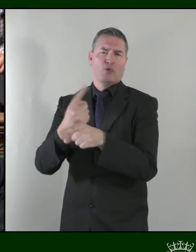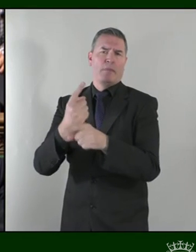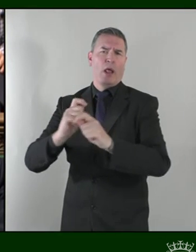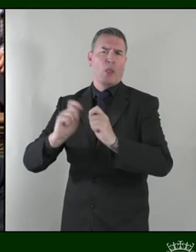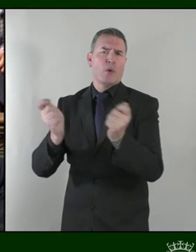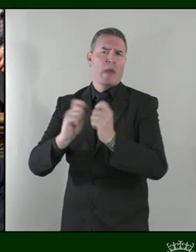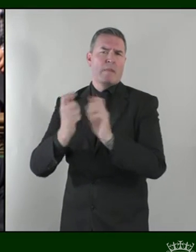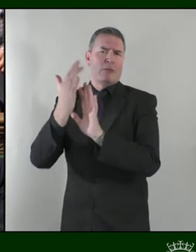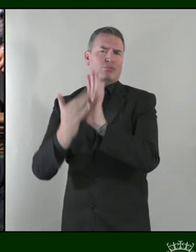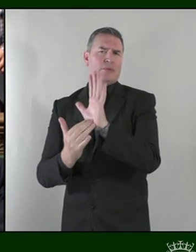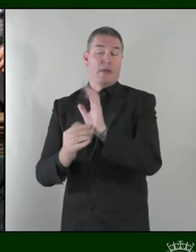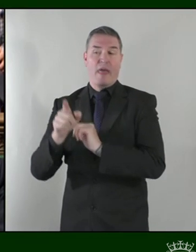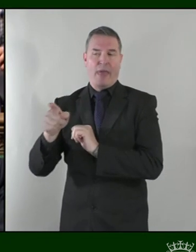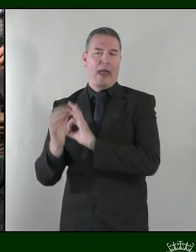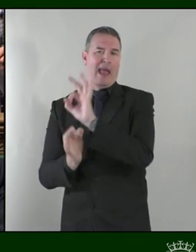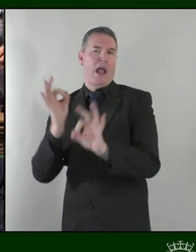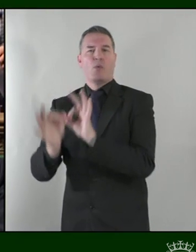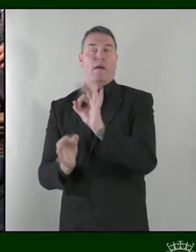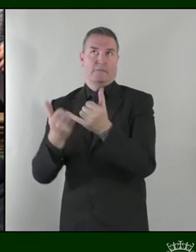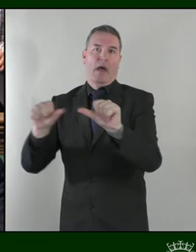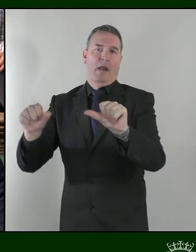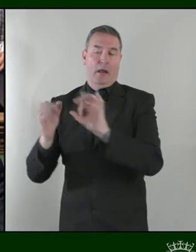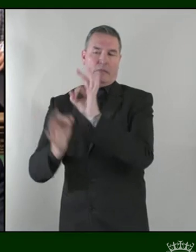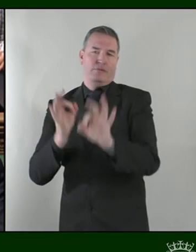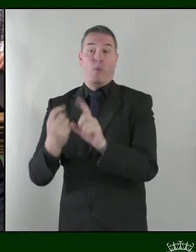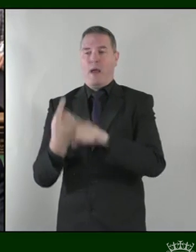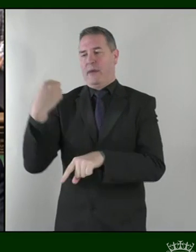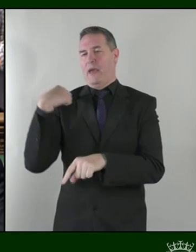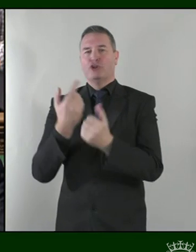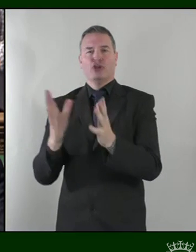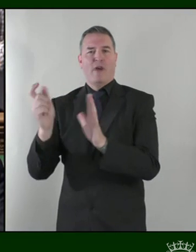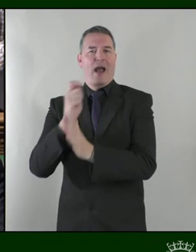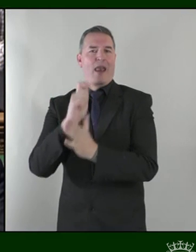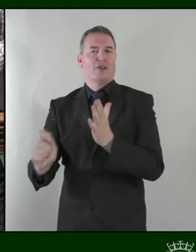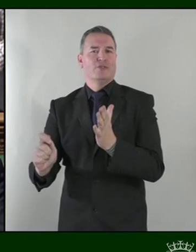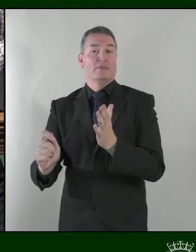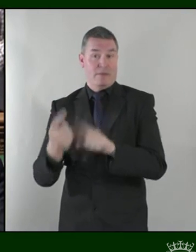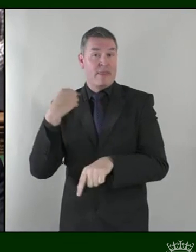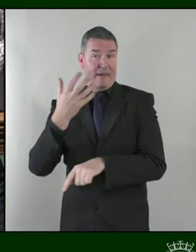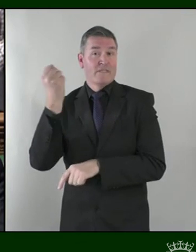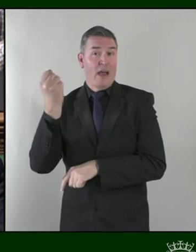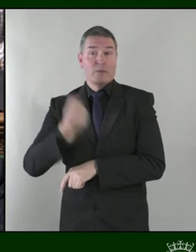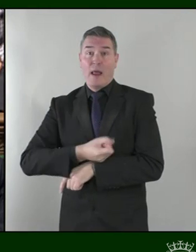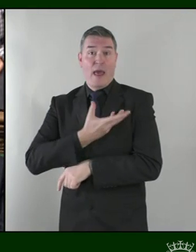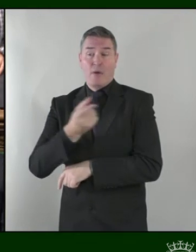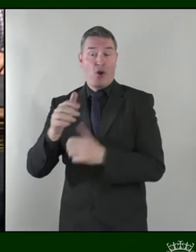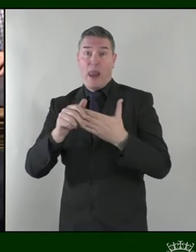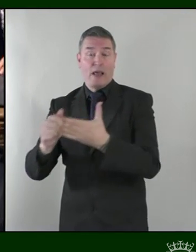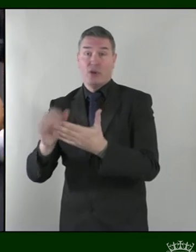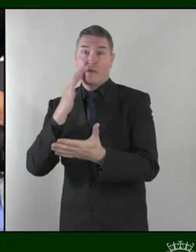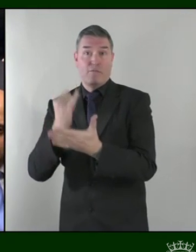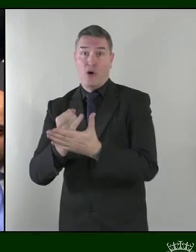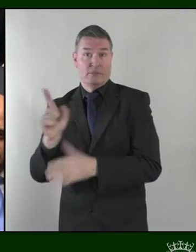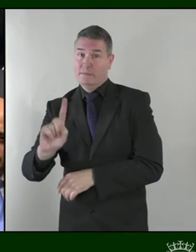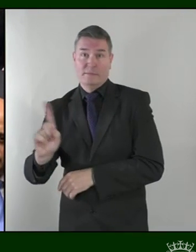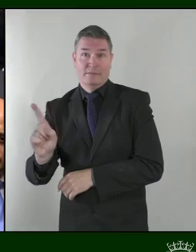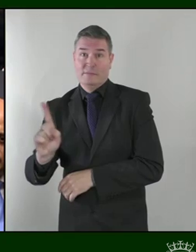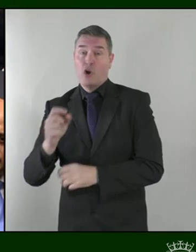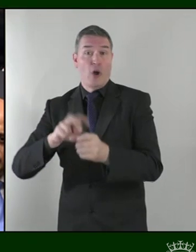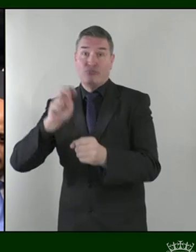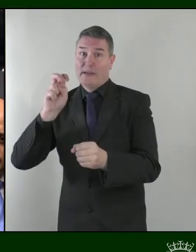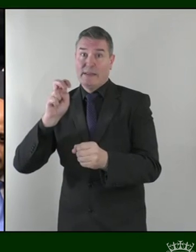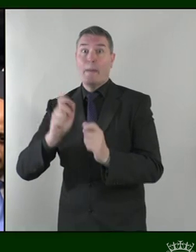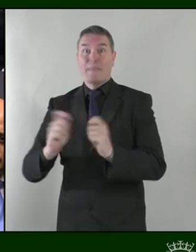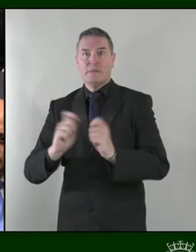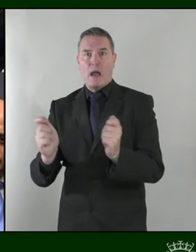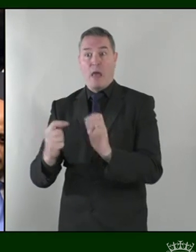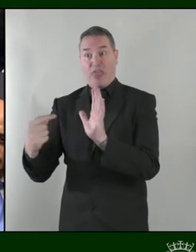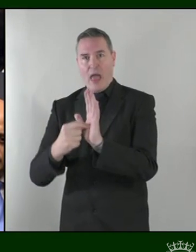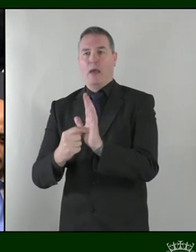Labour finally conducted an inquest into what happened in the general election, and they discovered in the Labour party that it was not the leadership that was at fault, and it was not Brexit; it was the media.